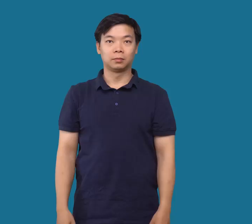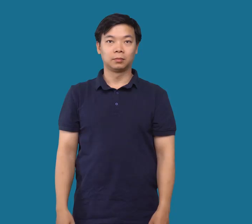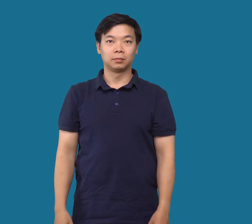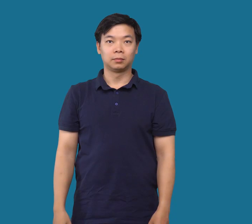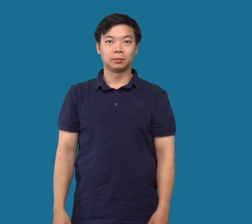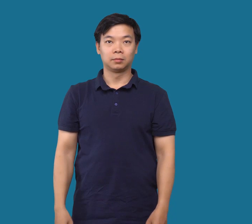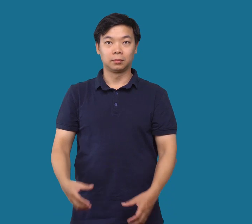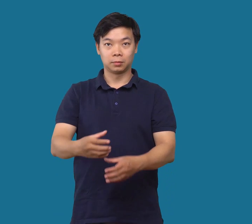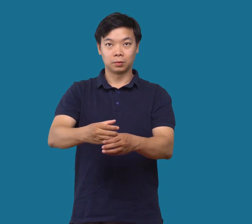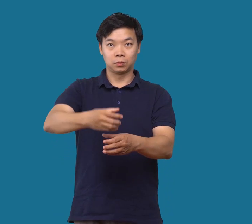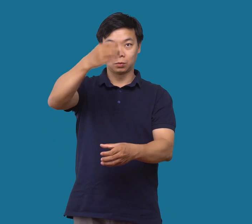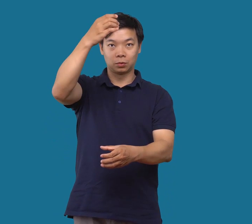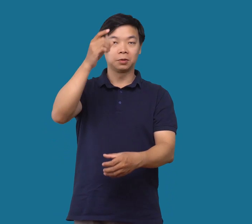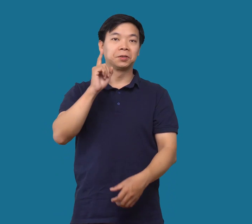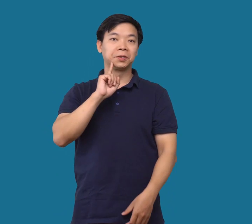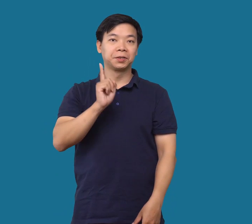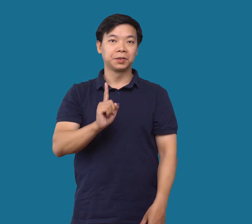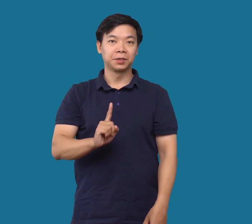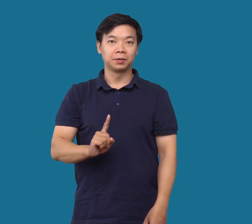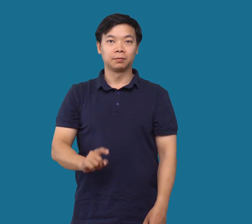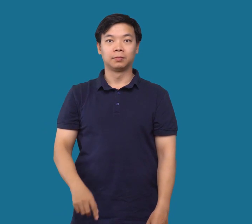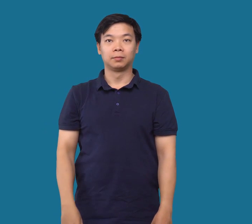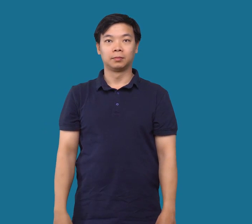cột điện